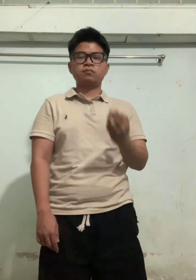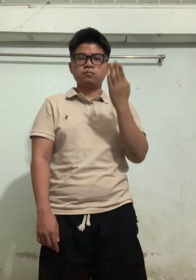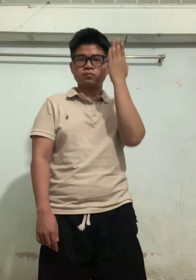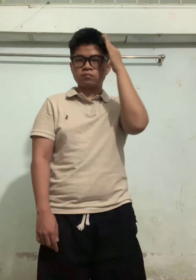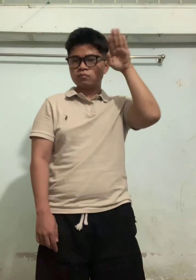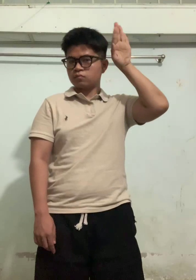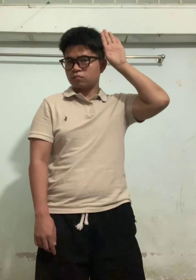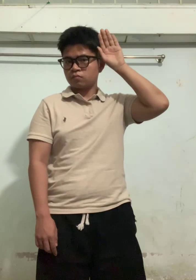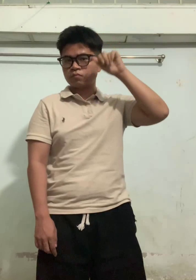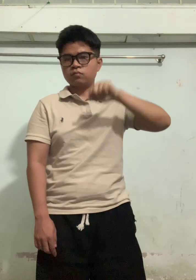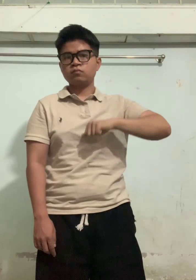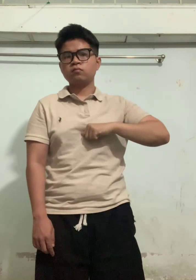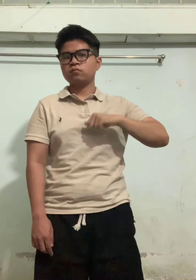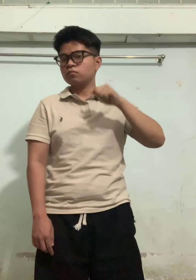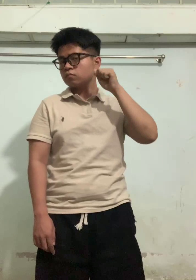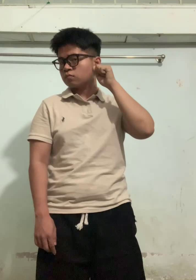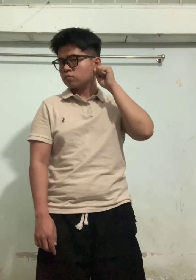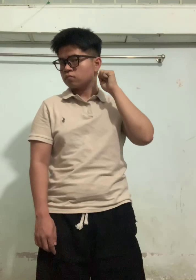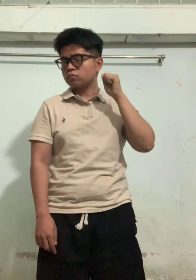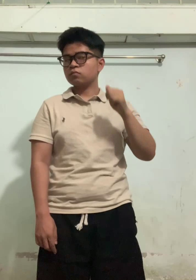thay co